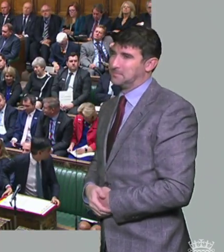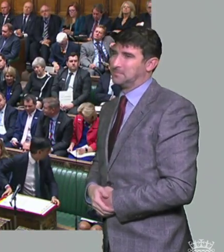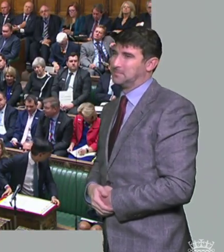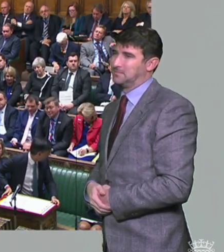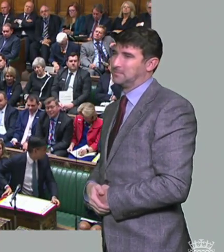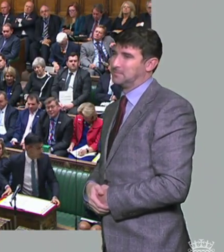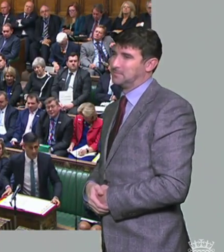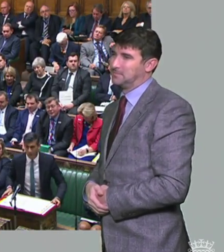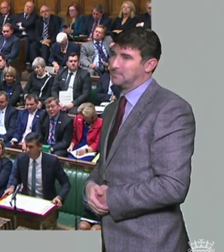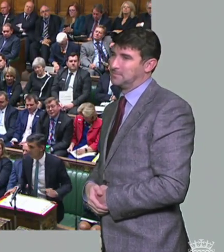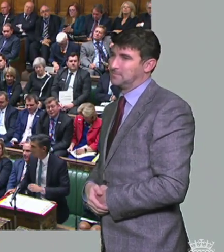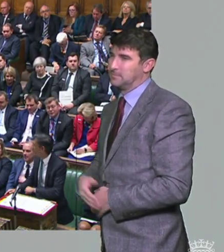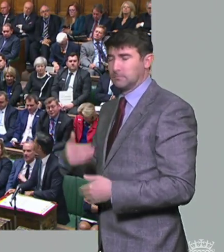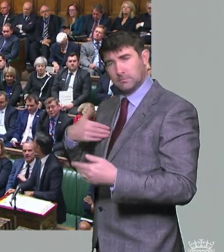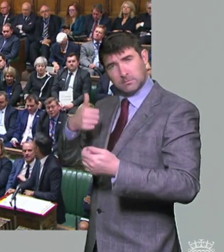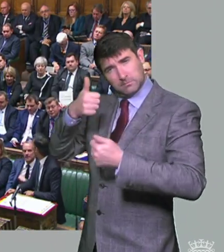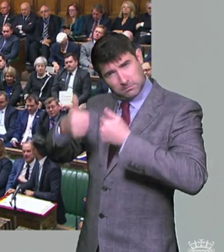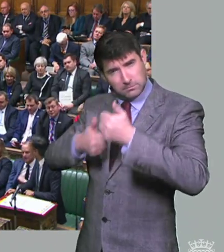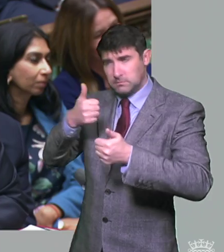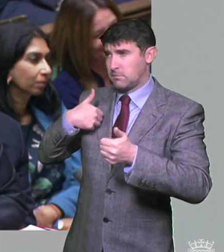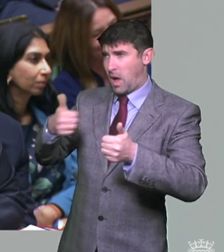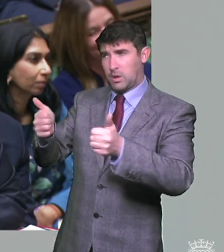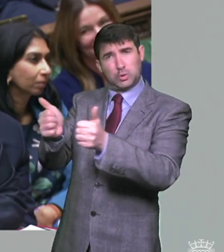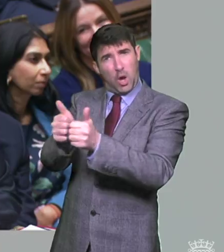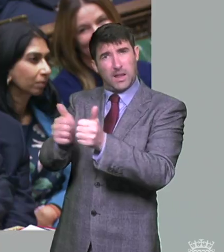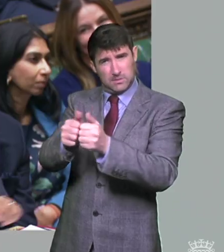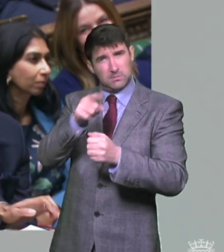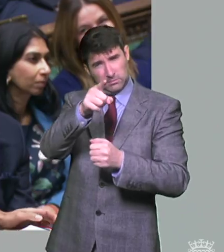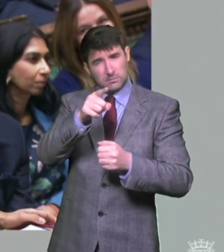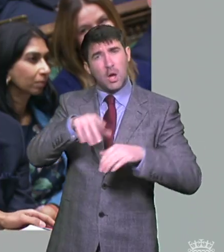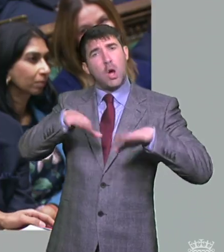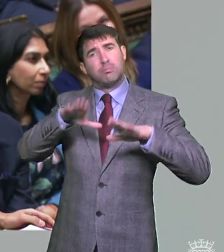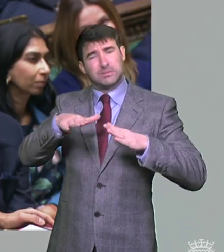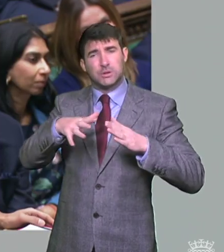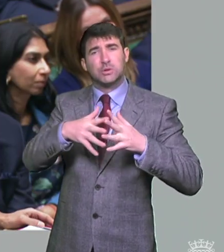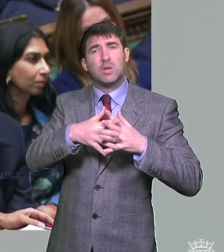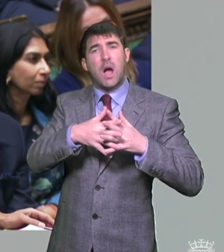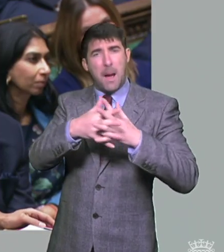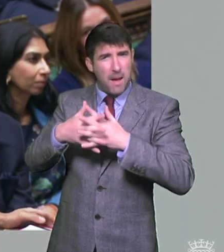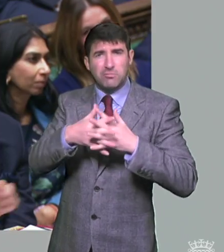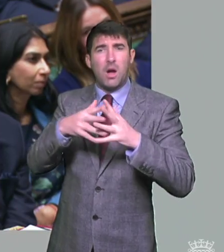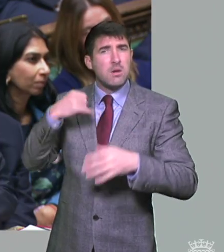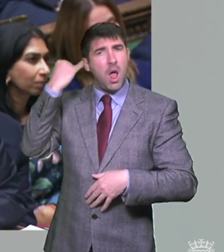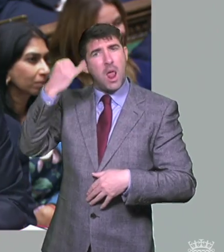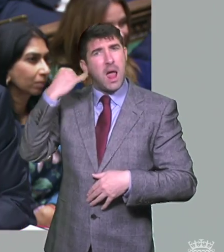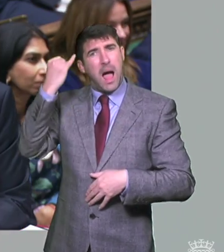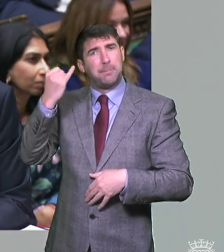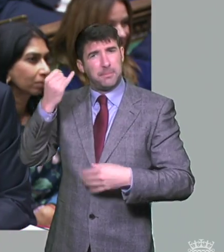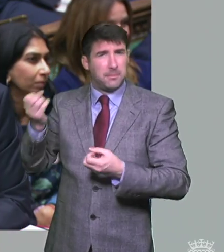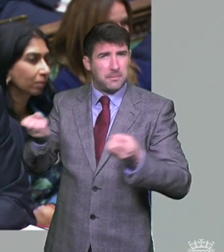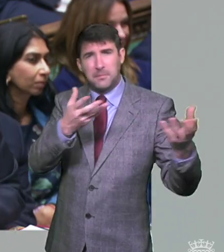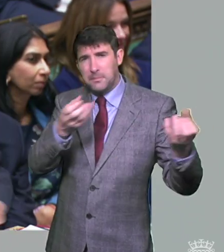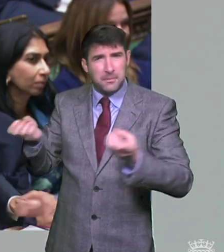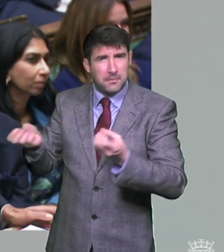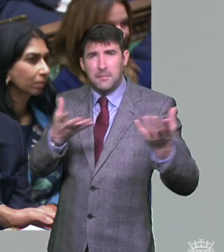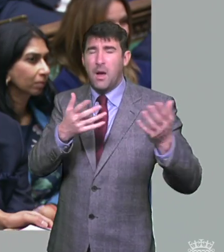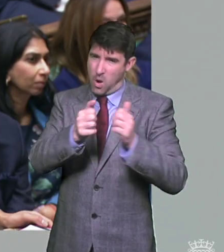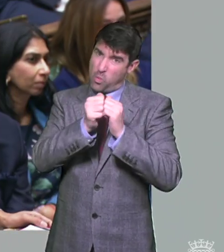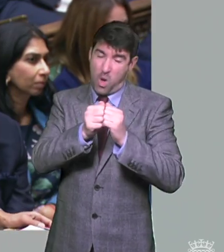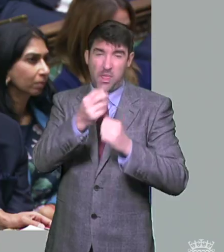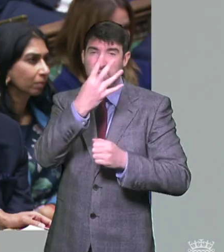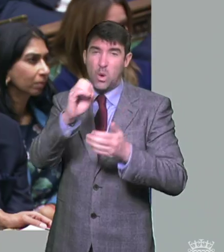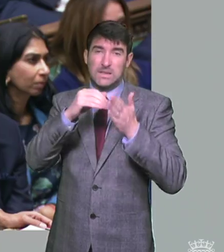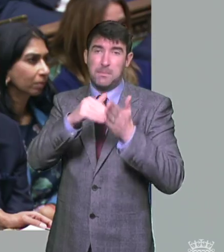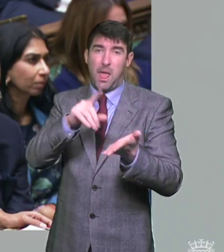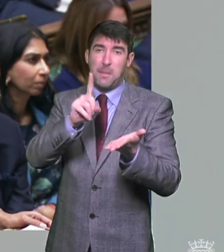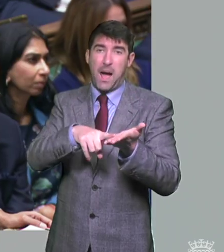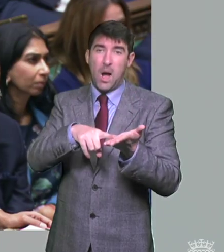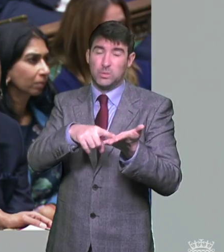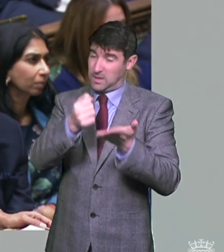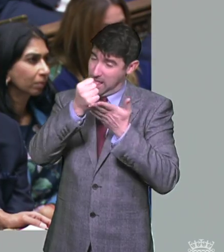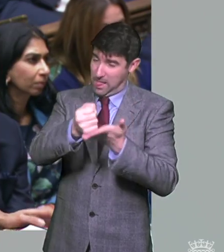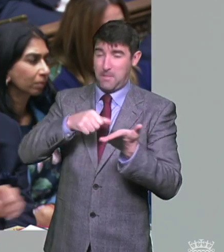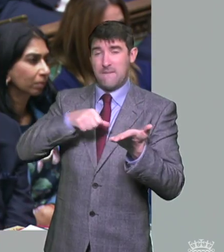I congratulate my honourable Friend on that fantastic achievement. I can tell him that that market is worth, I think, something like almost £40 million over the first few years—an enormous boost for our land farmers.